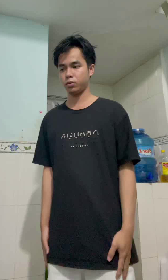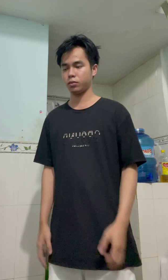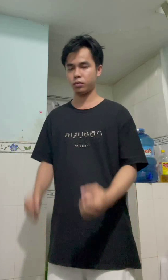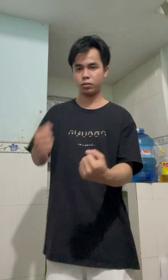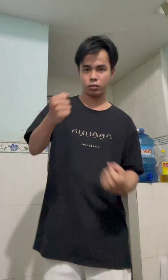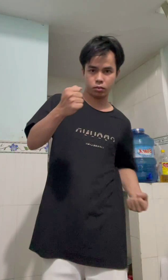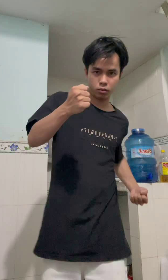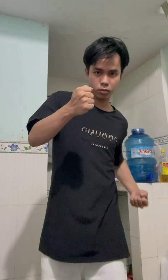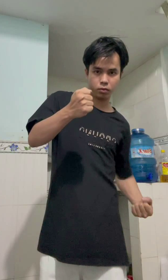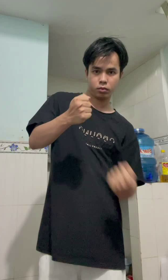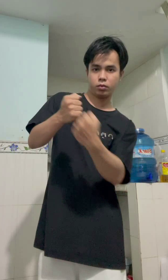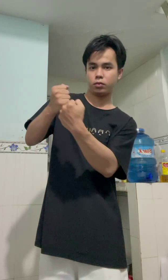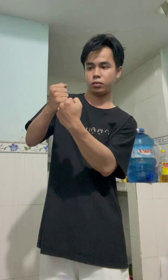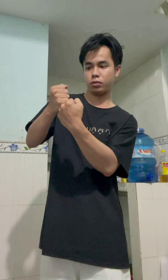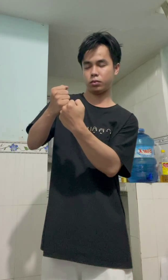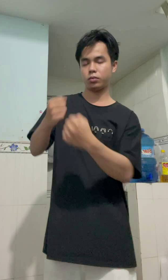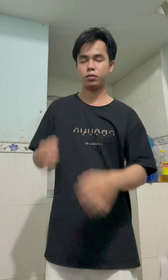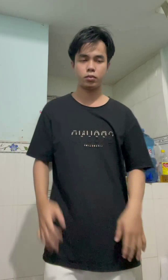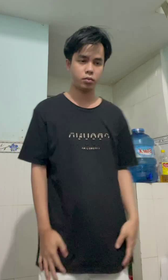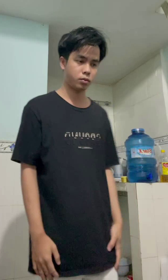ho tro